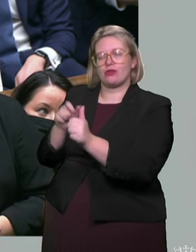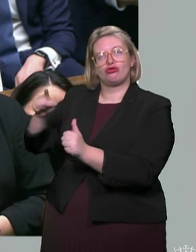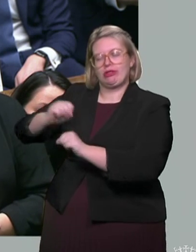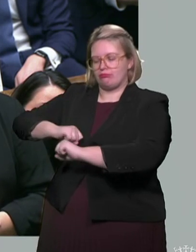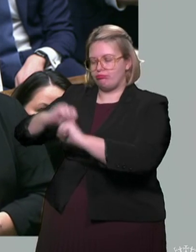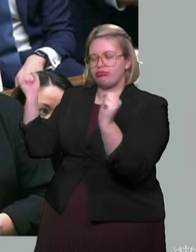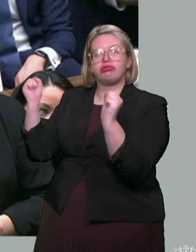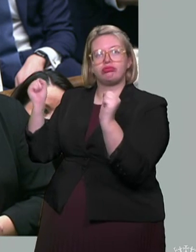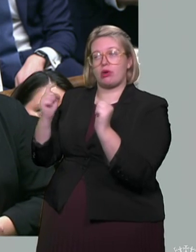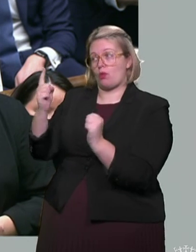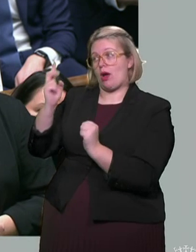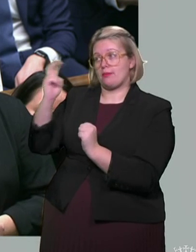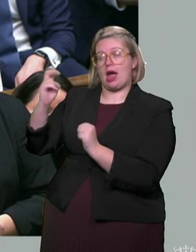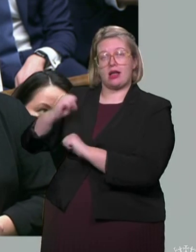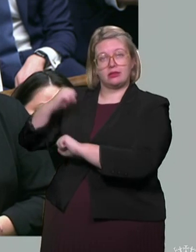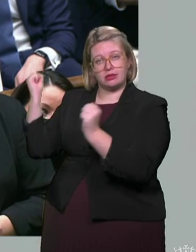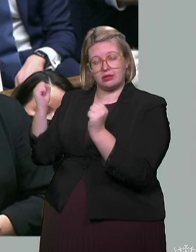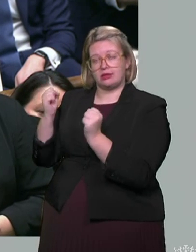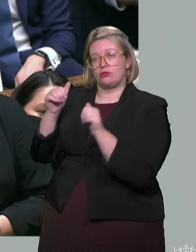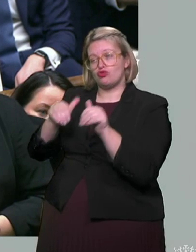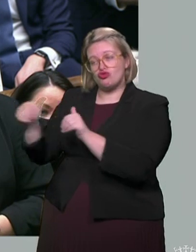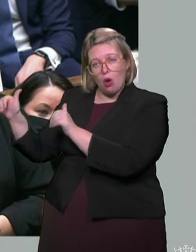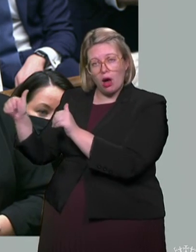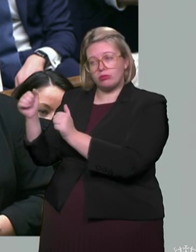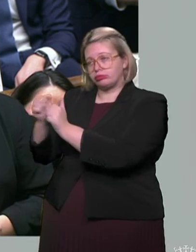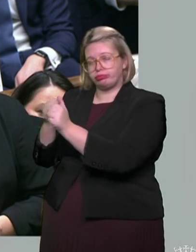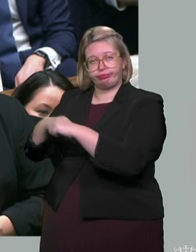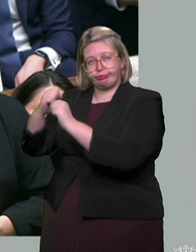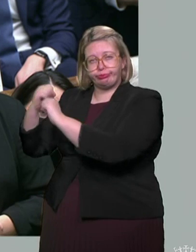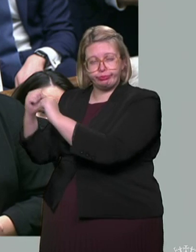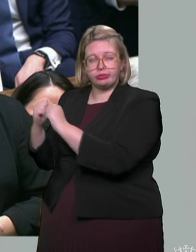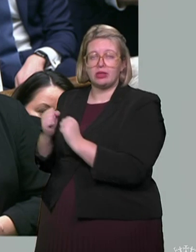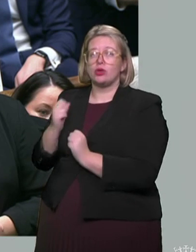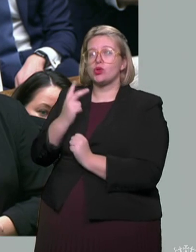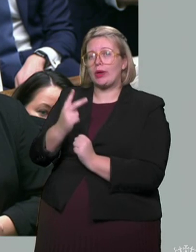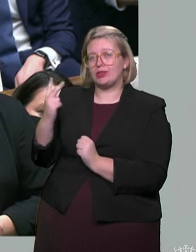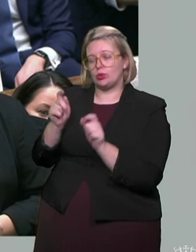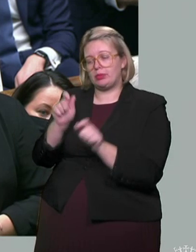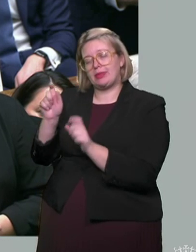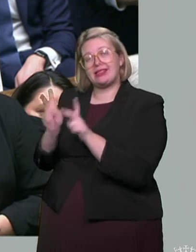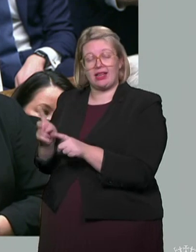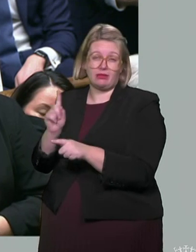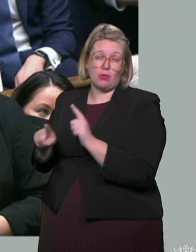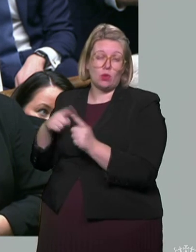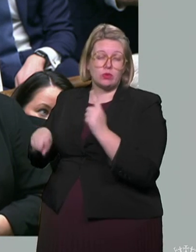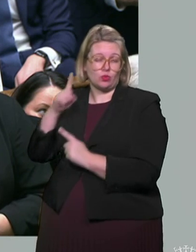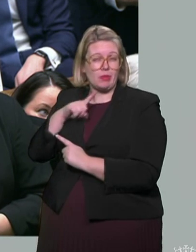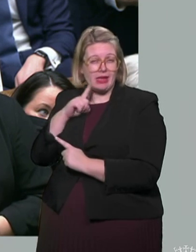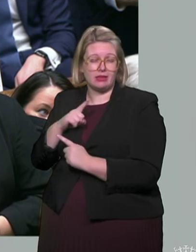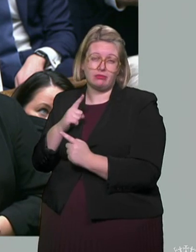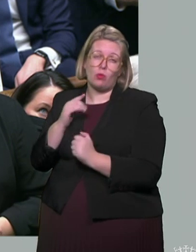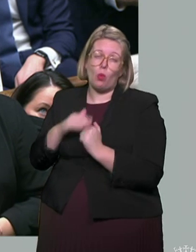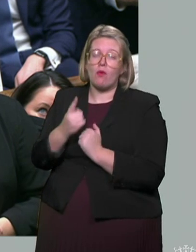A passing bus was caught up in the blast. Twenty-two people died, mostly women, and over 100 were injured.